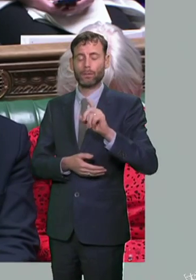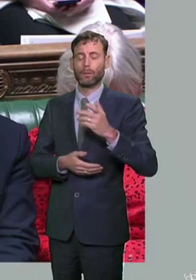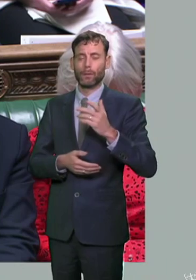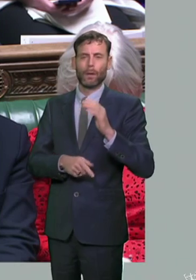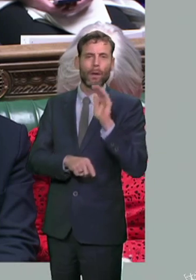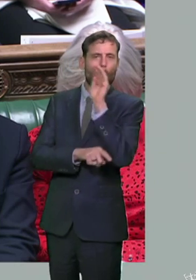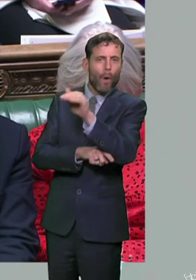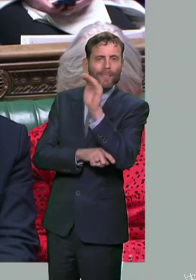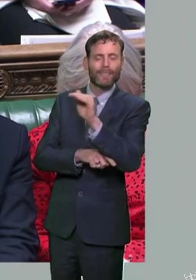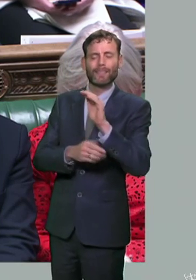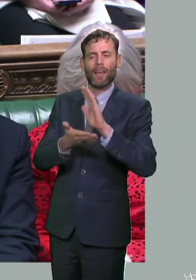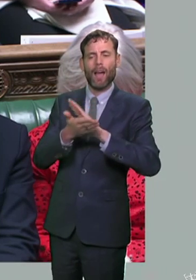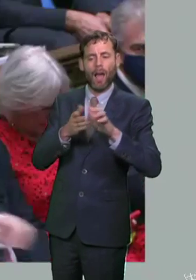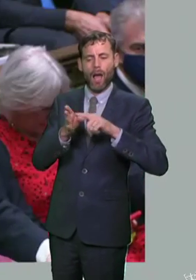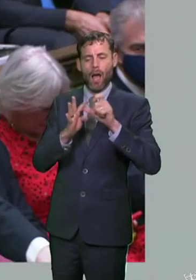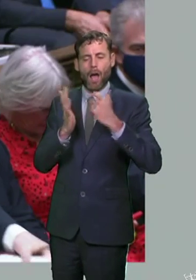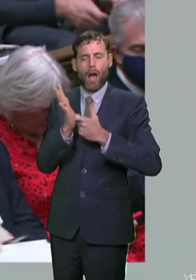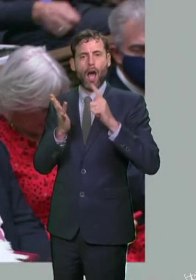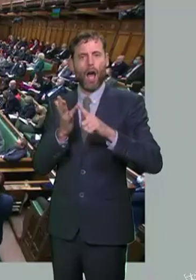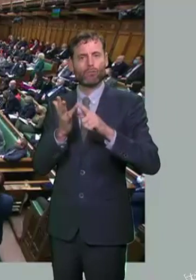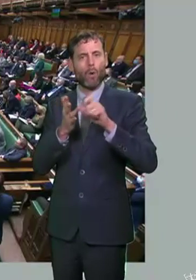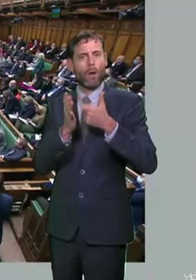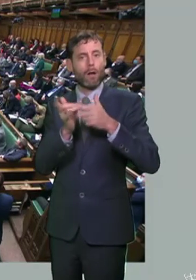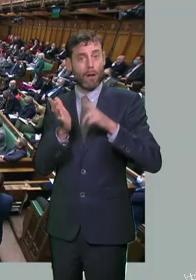That is a fantastic thing, which the whole world followed.